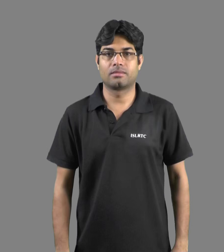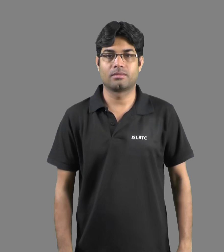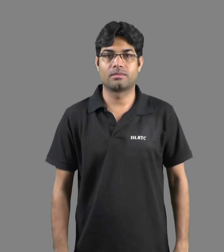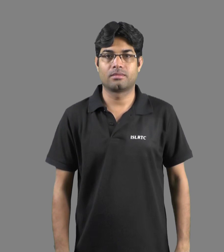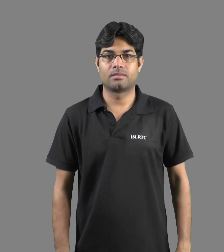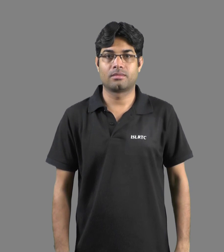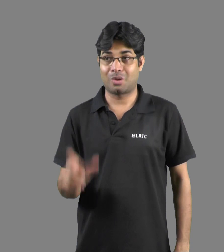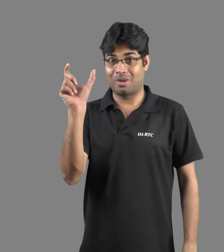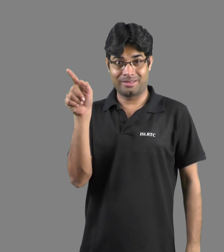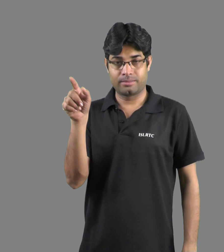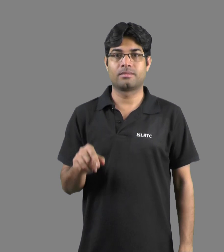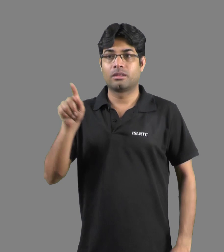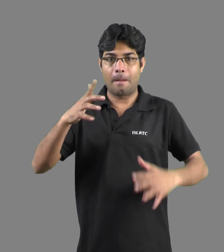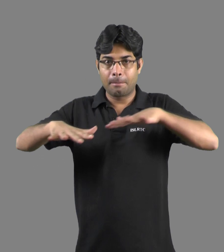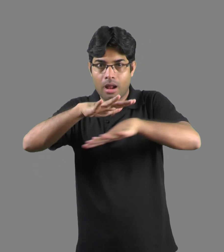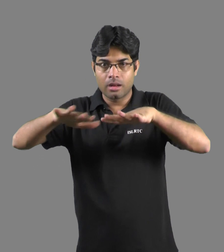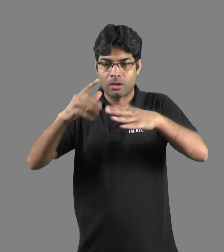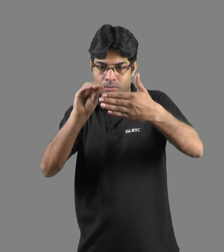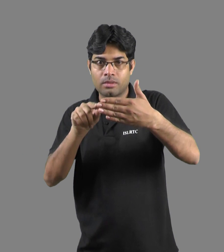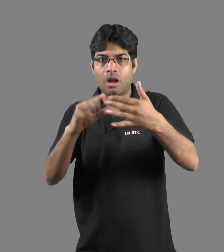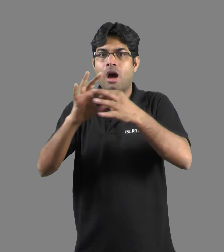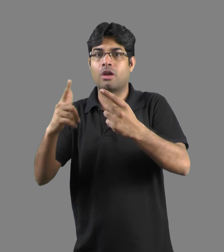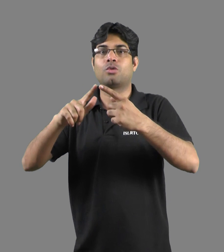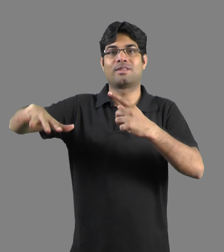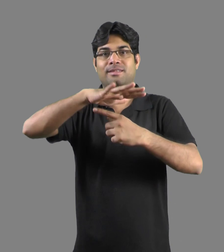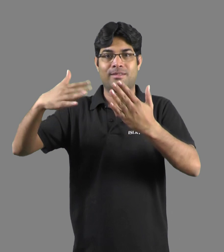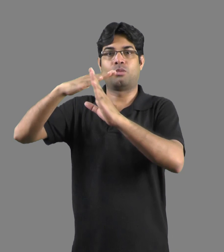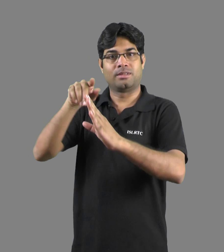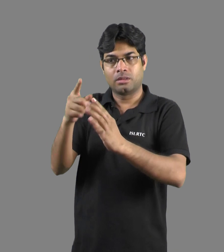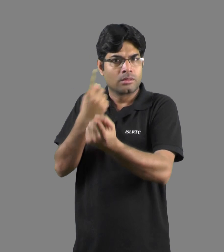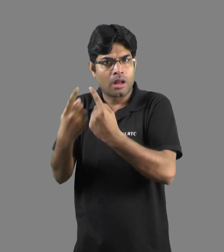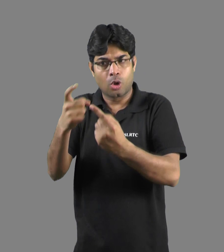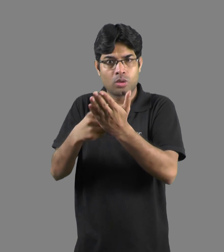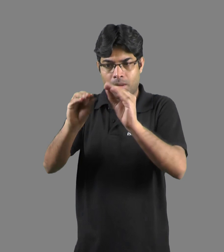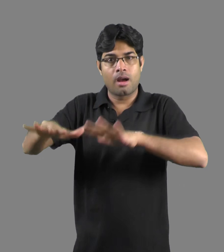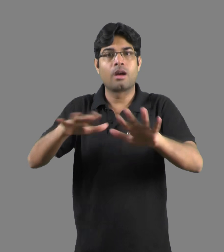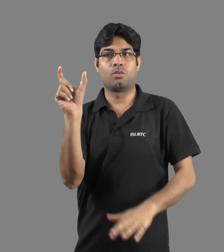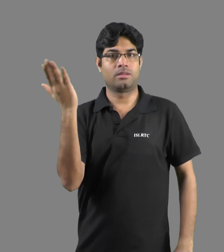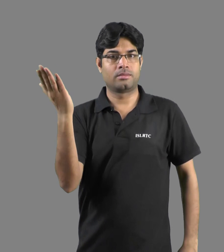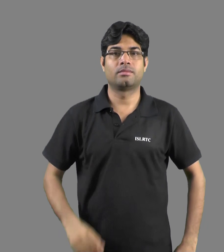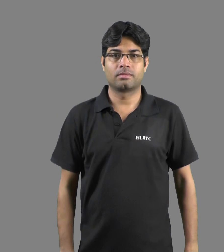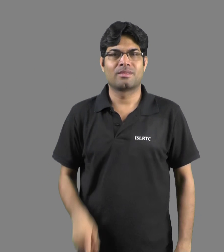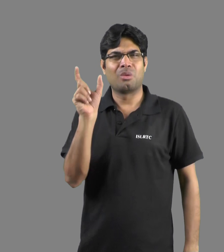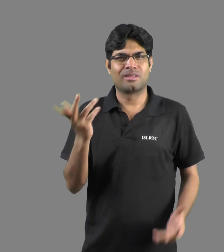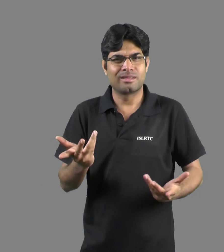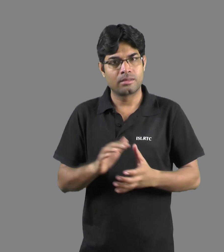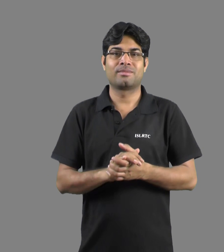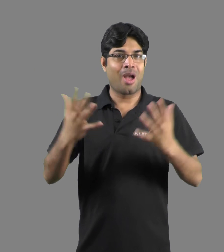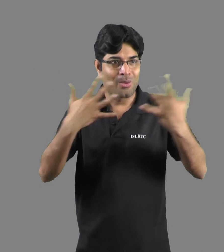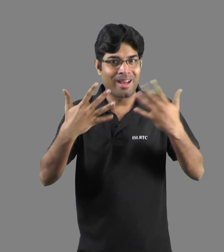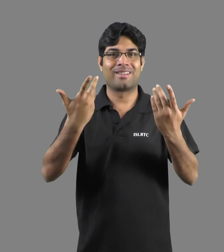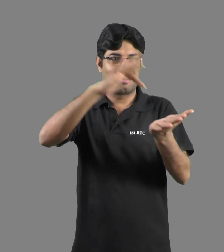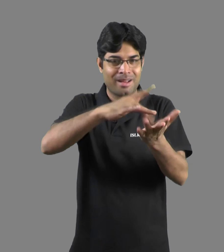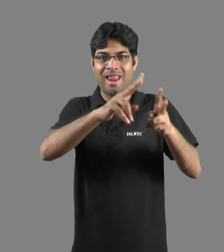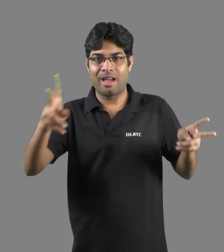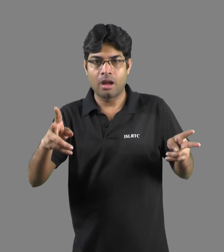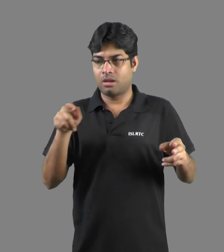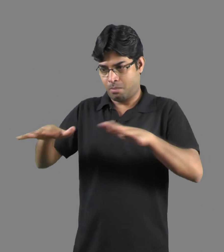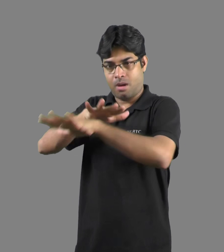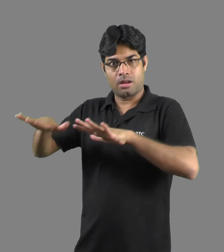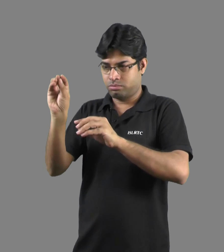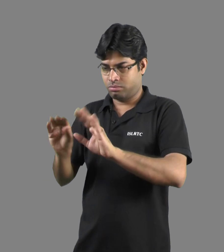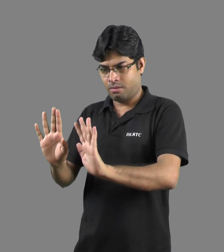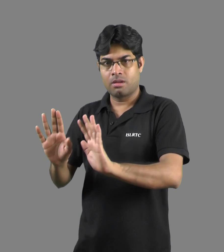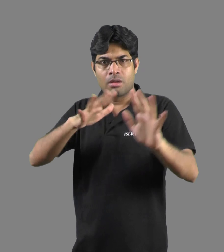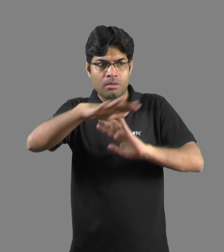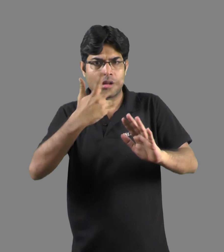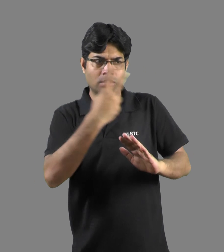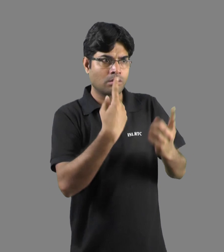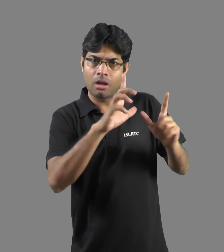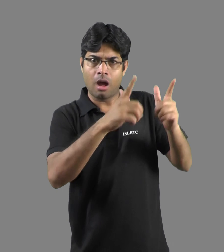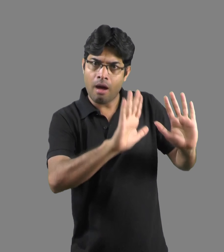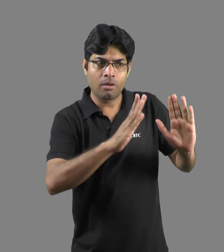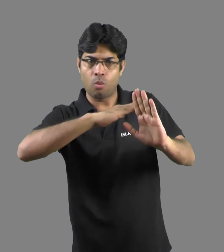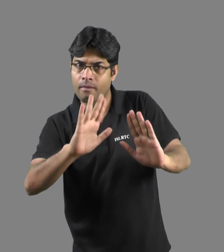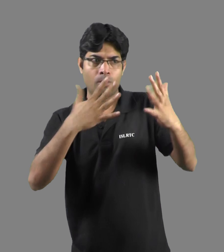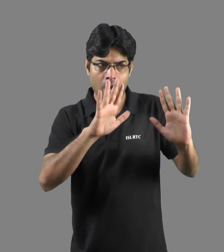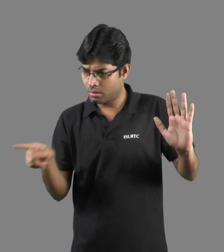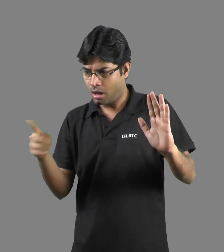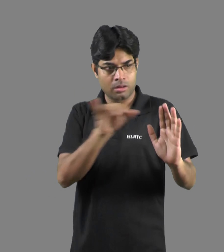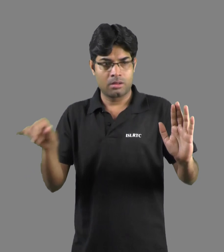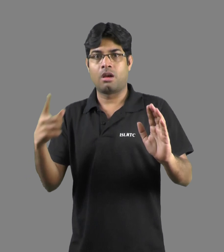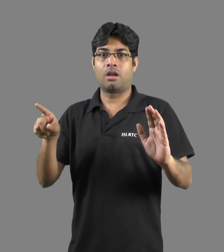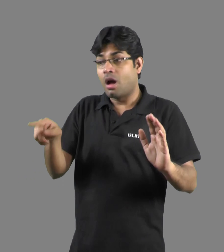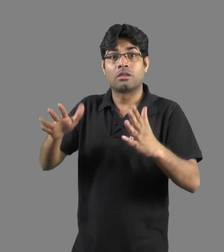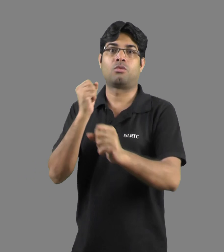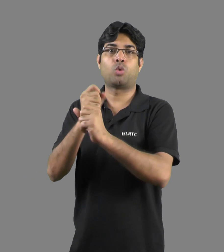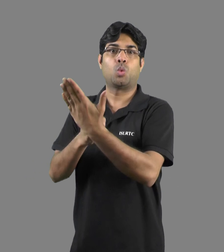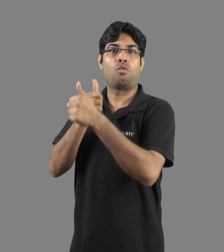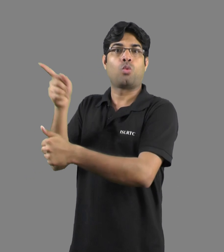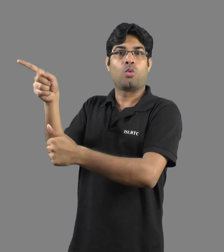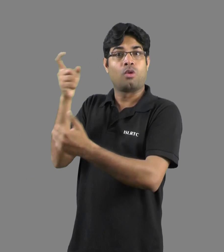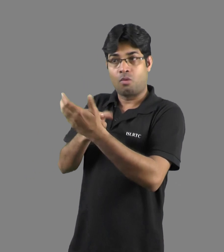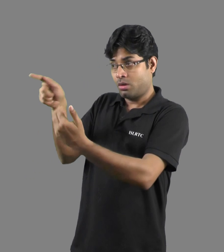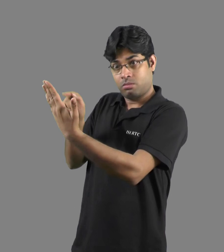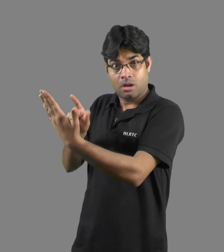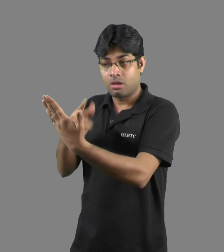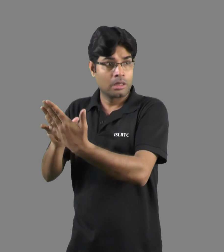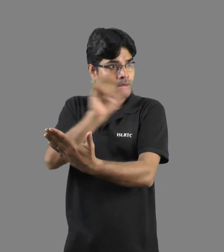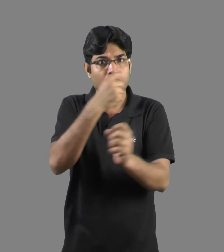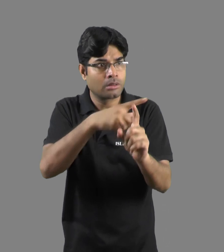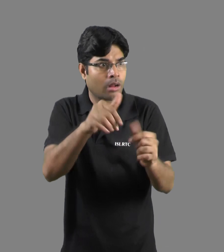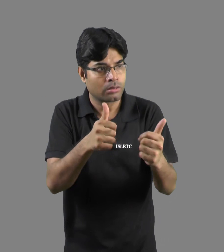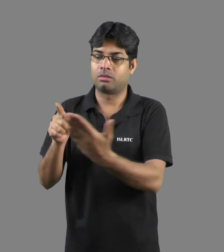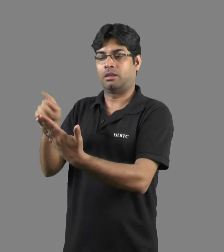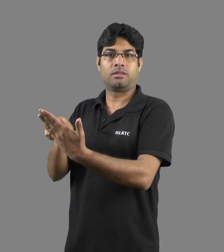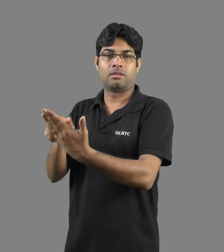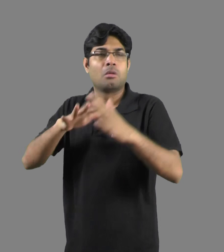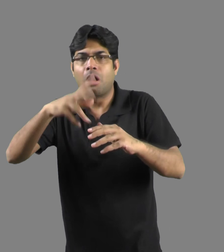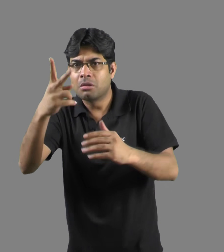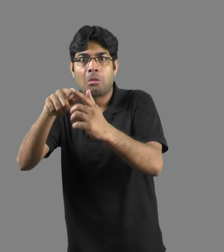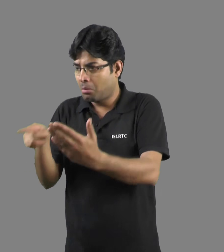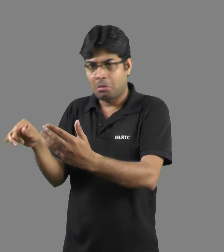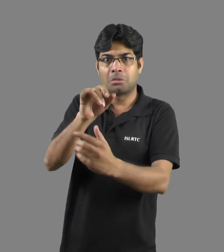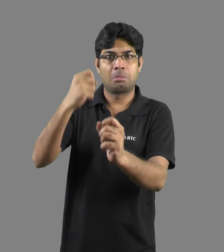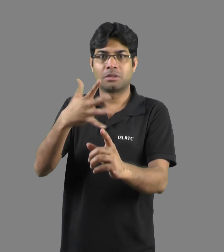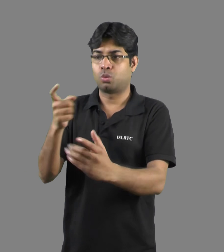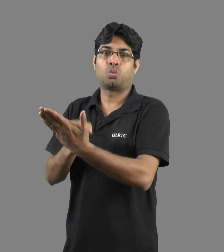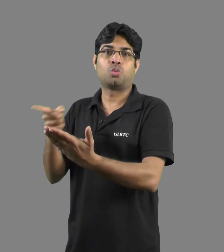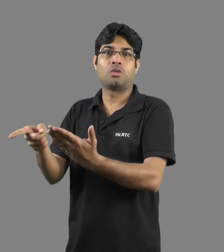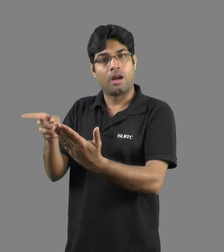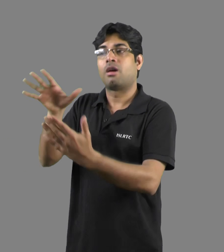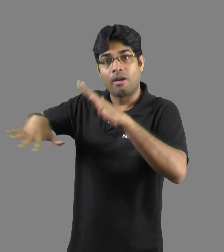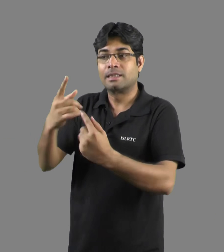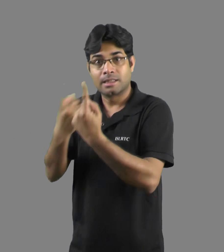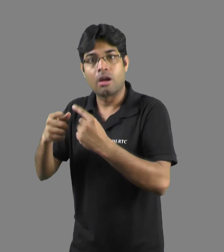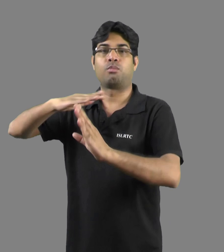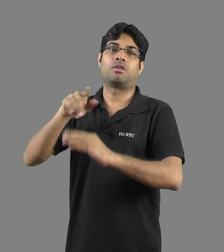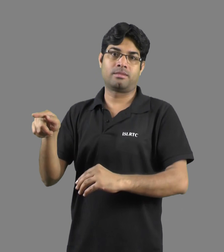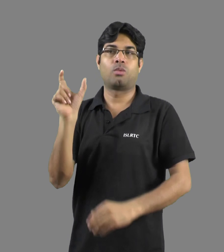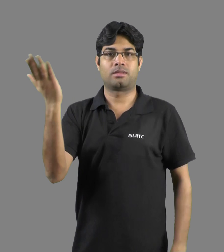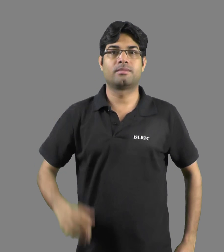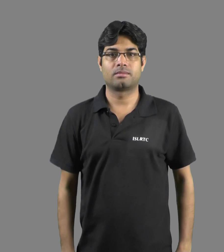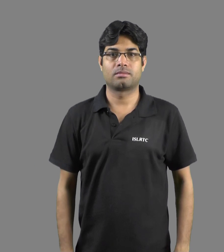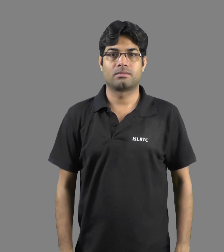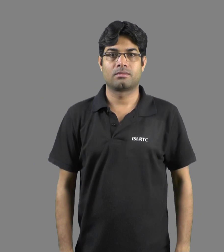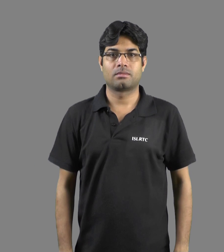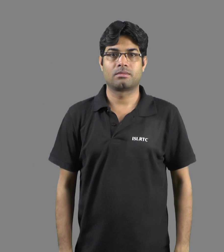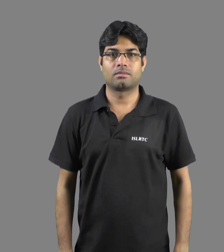Strategic Environmental Assessment